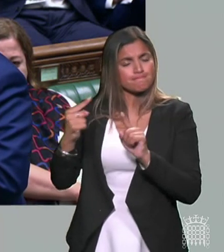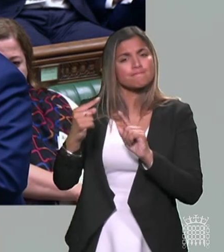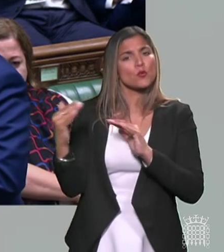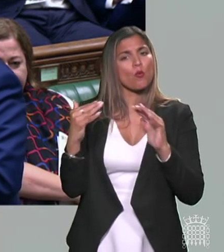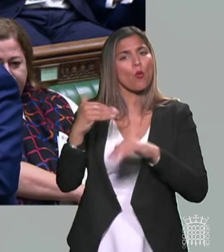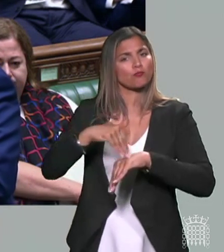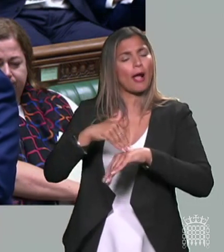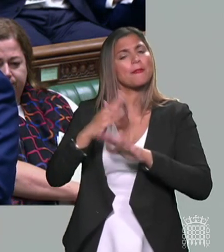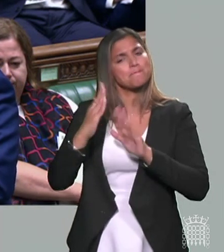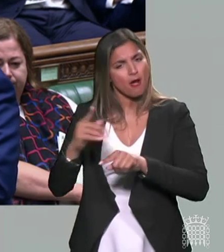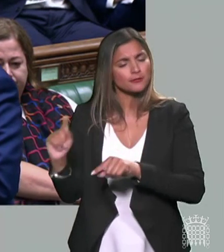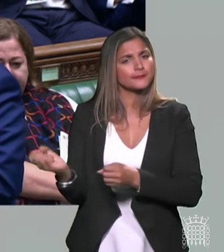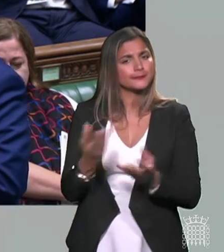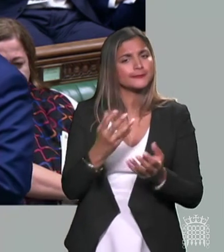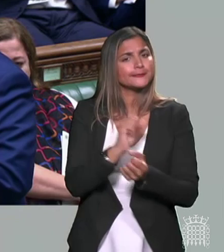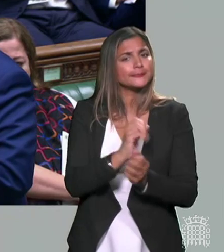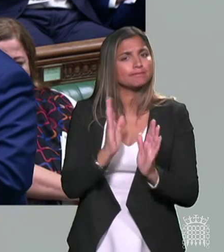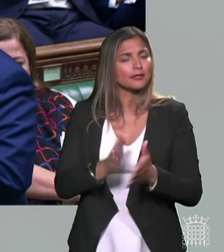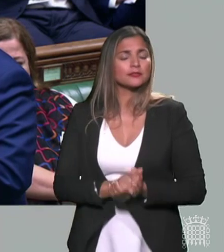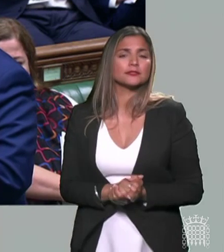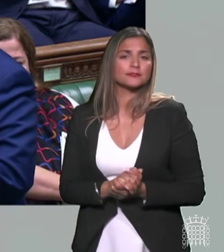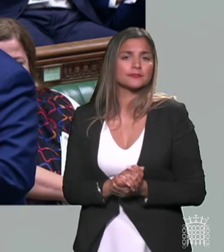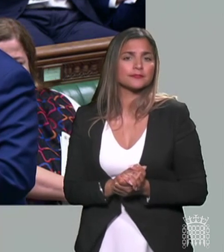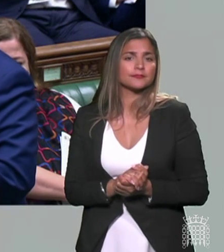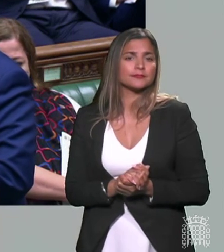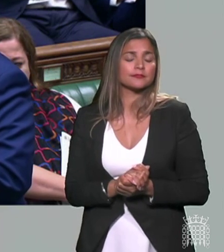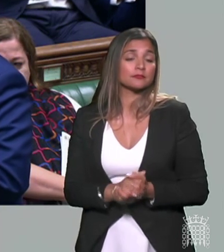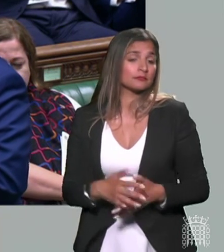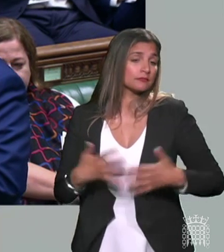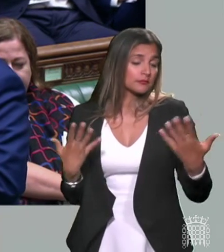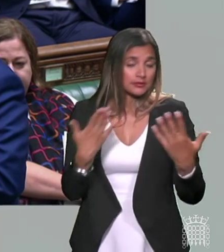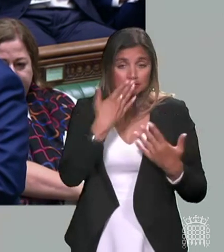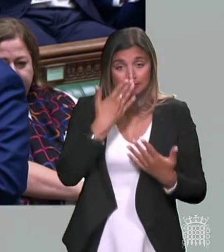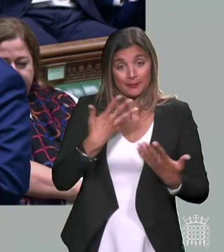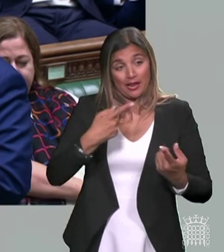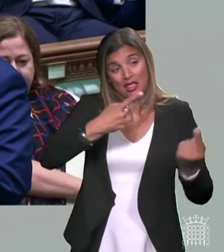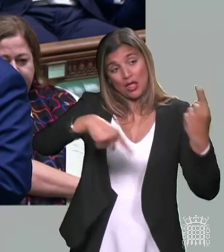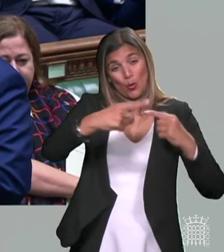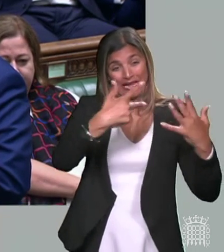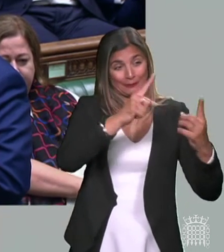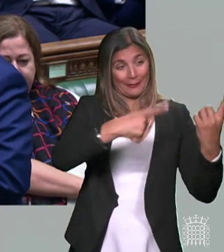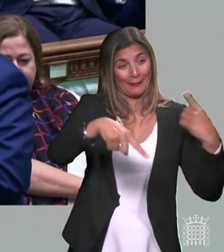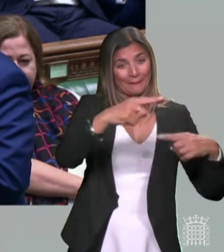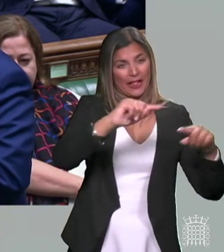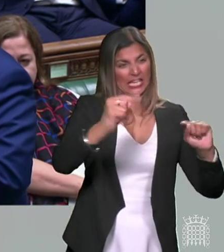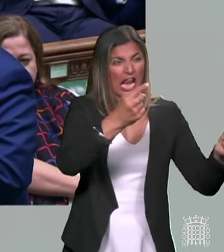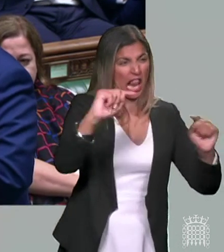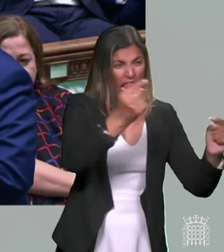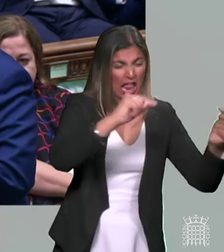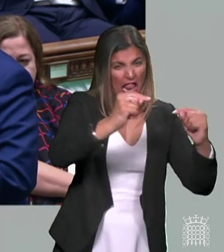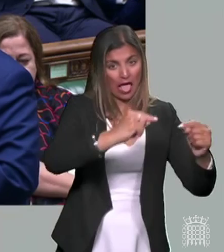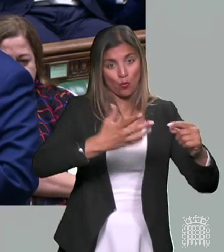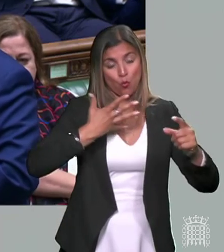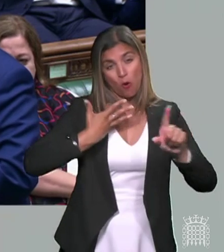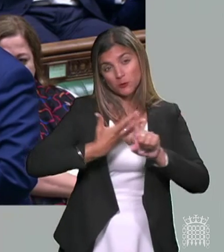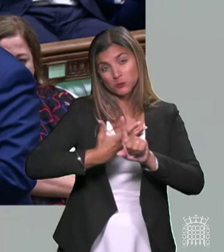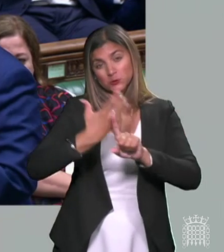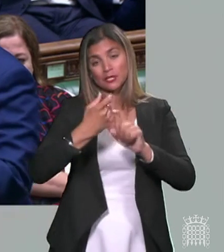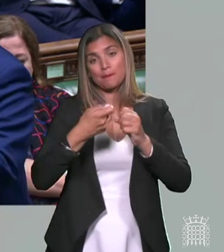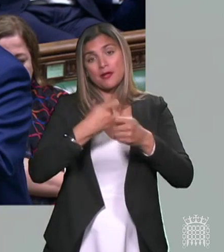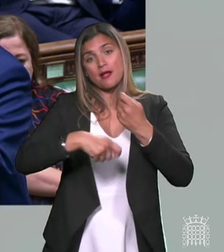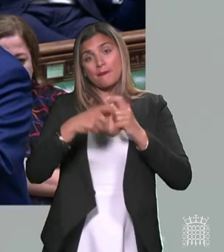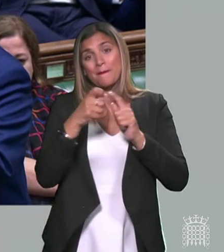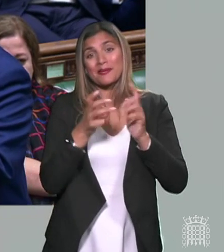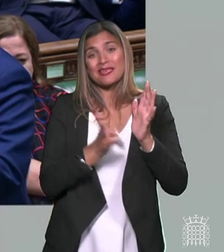The Tory leadership contest is quickly descending into a toxic race to the right, and it is clear that whoever wins that race, Scotland loses.